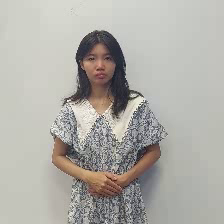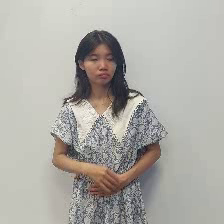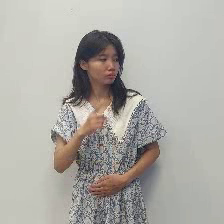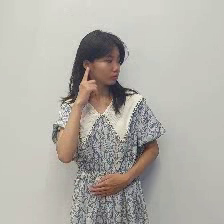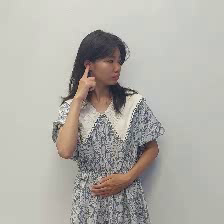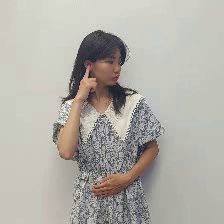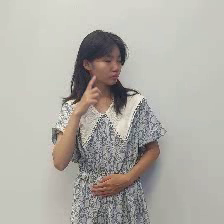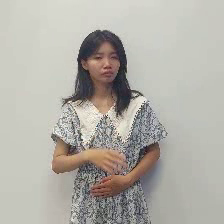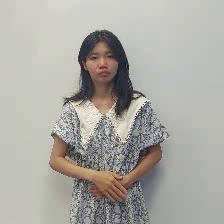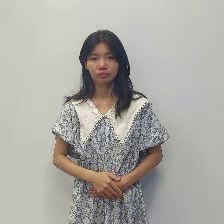Nghe